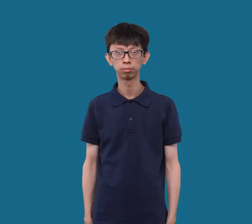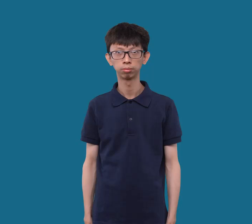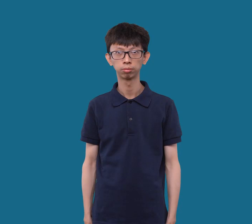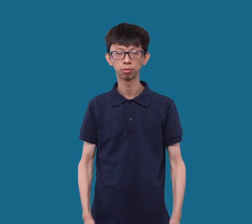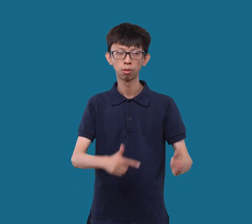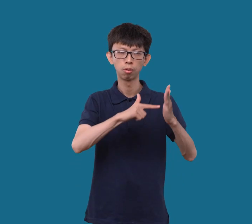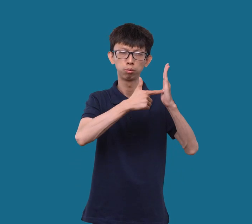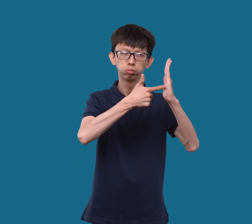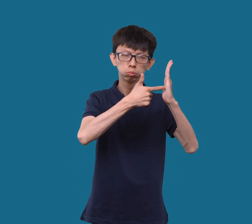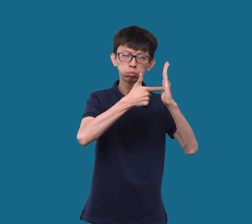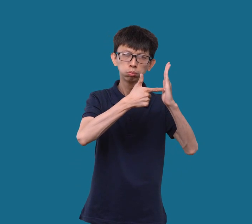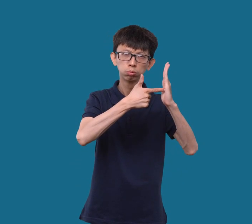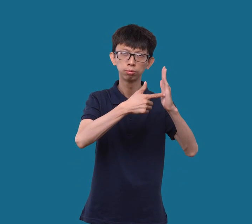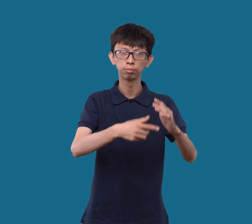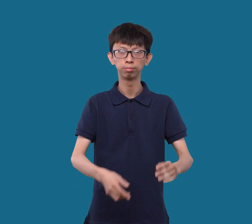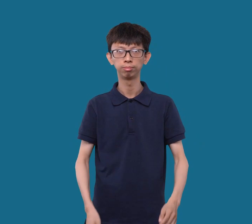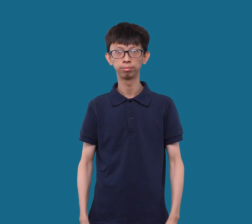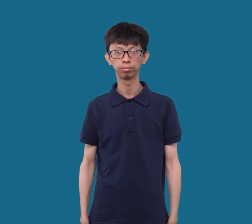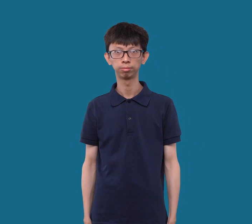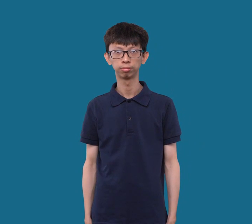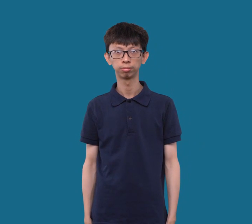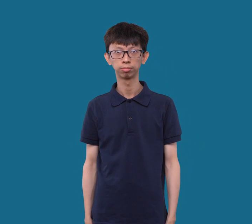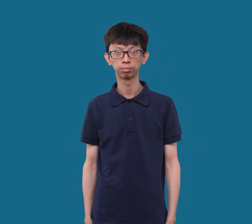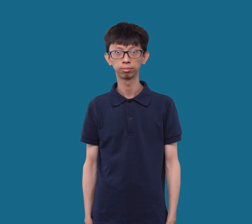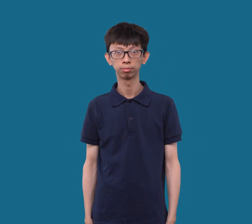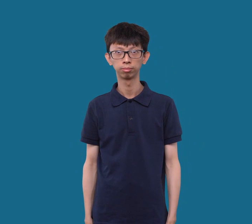khoan